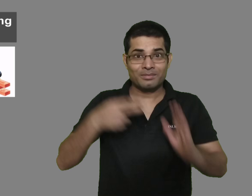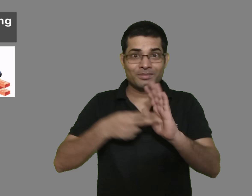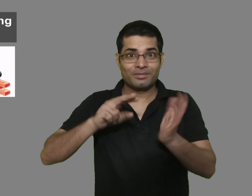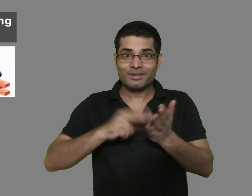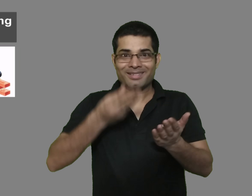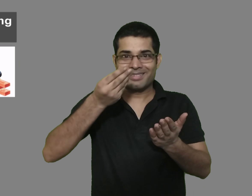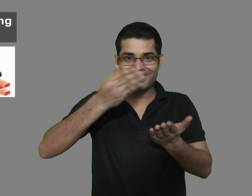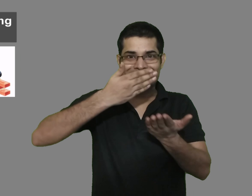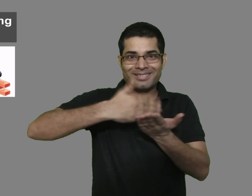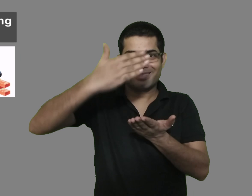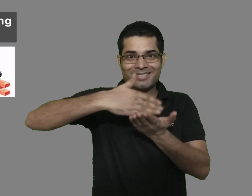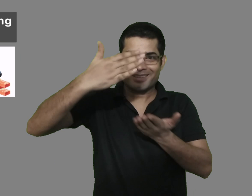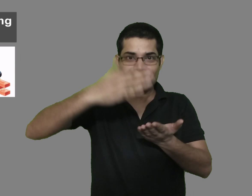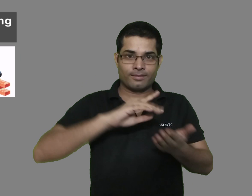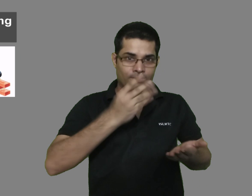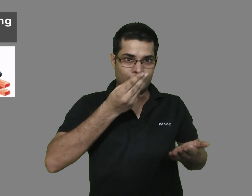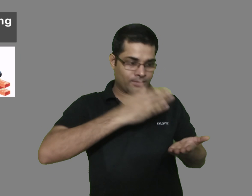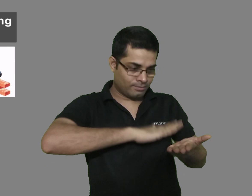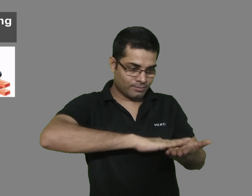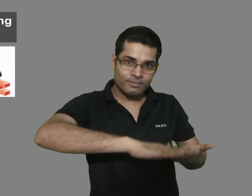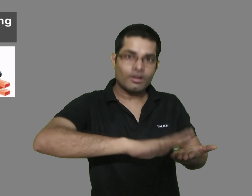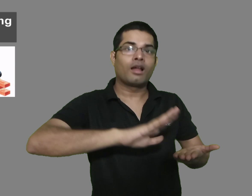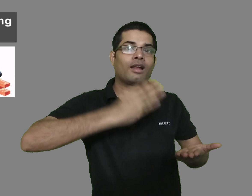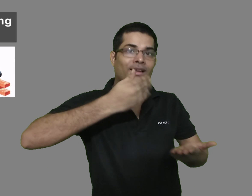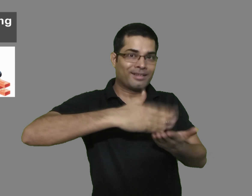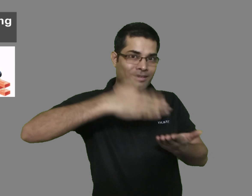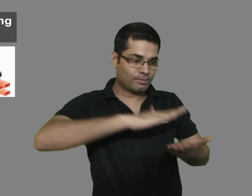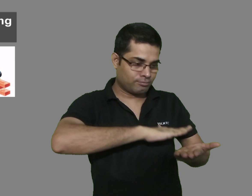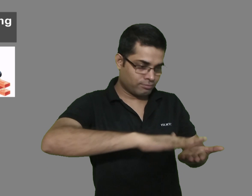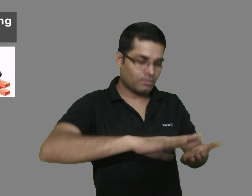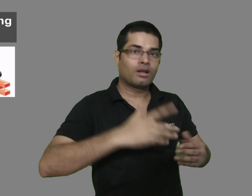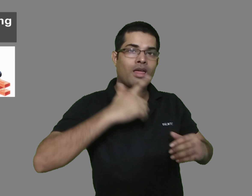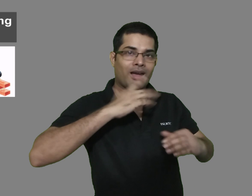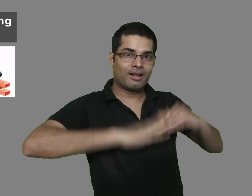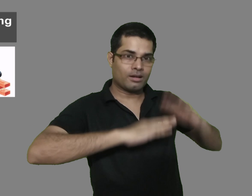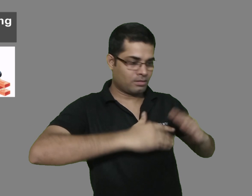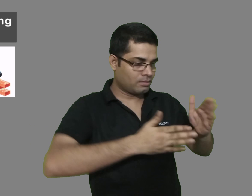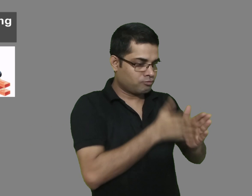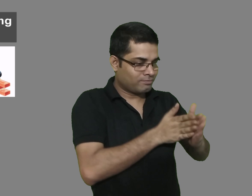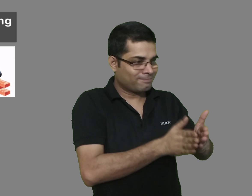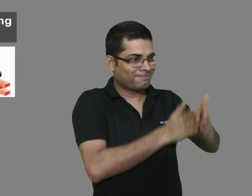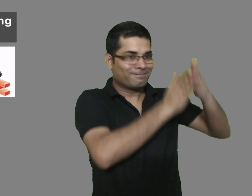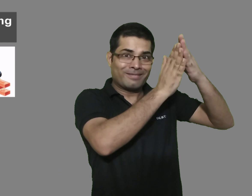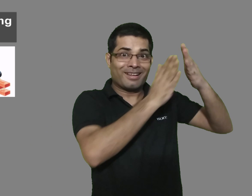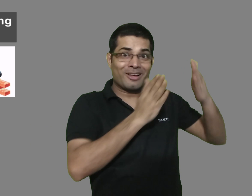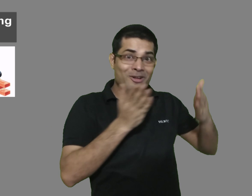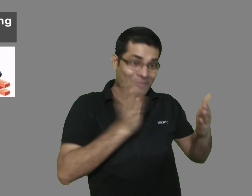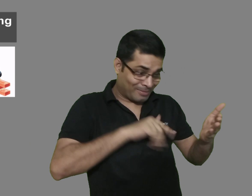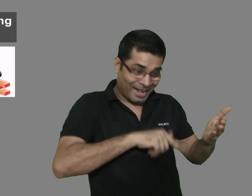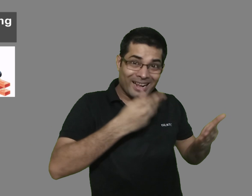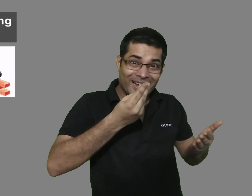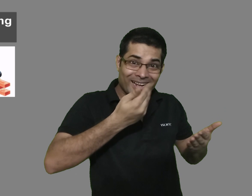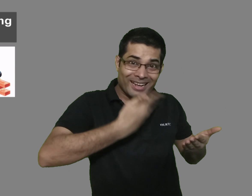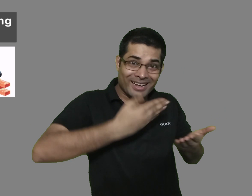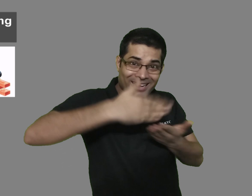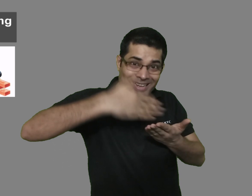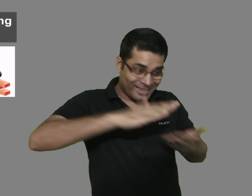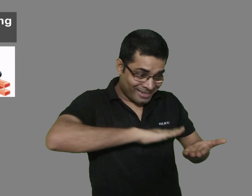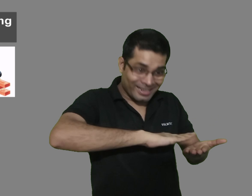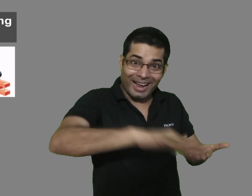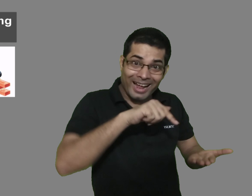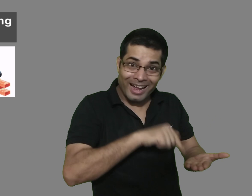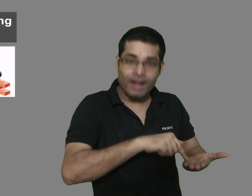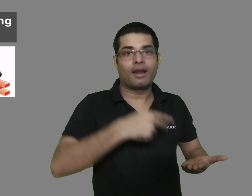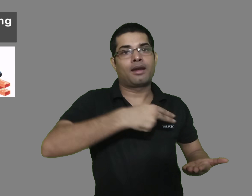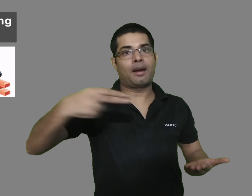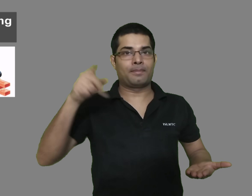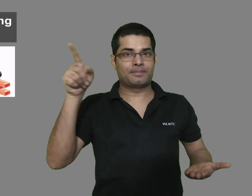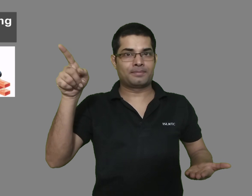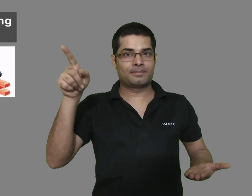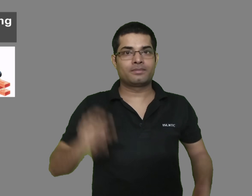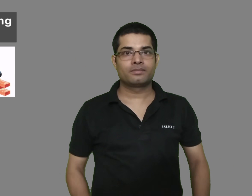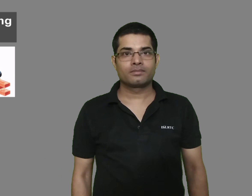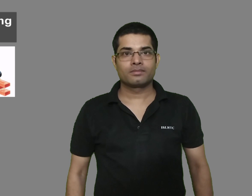Damp Proofing Material